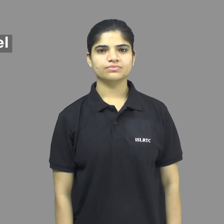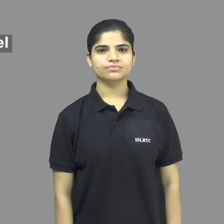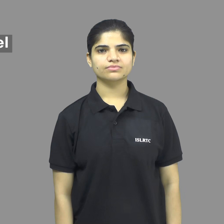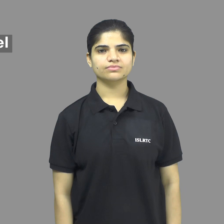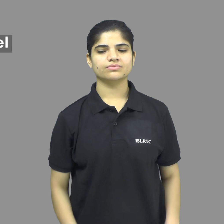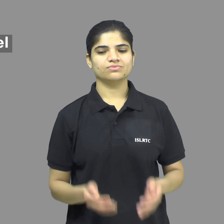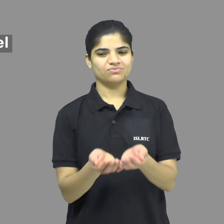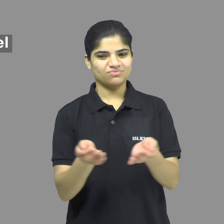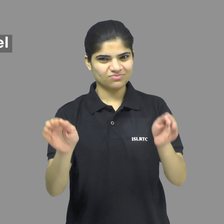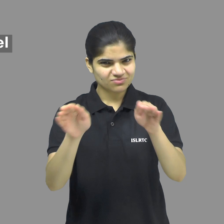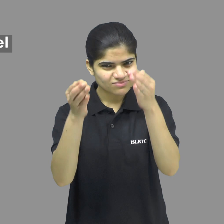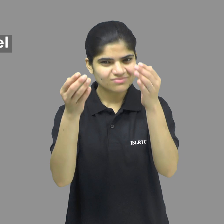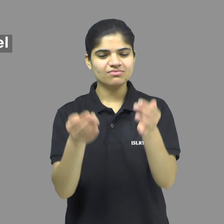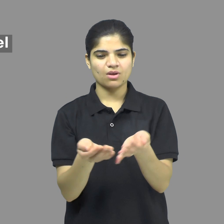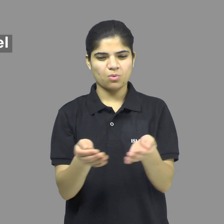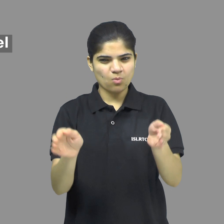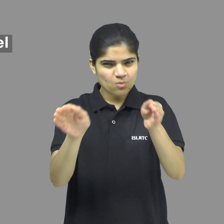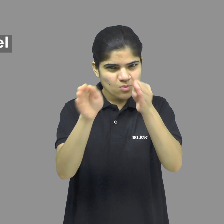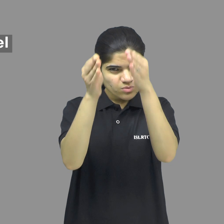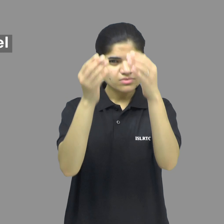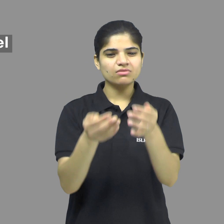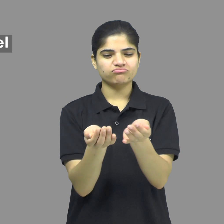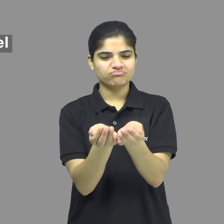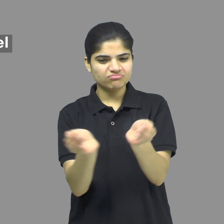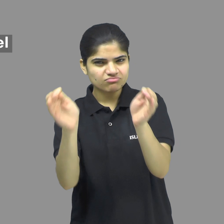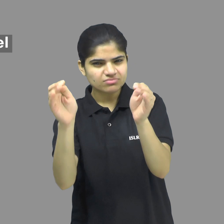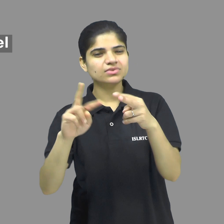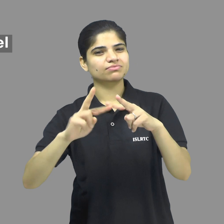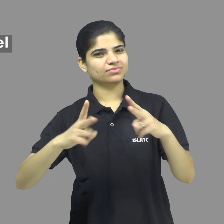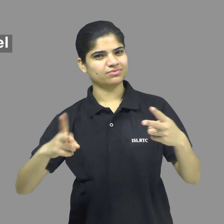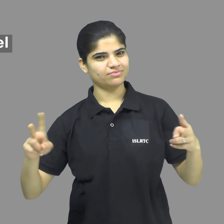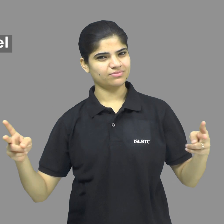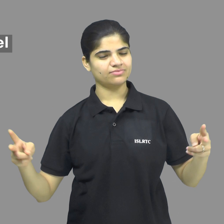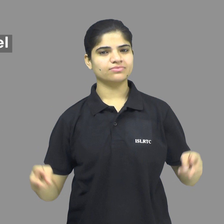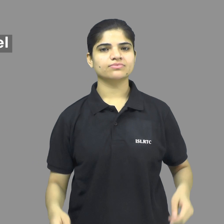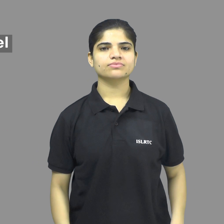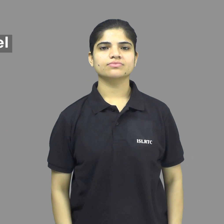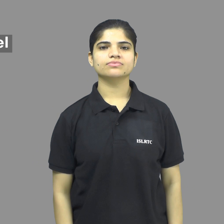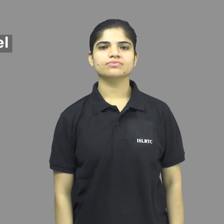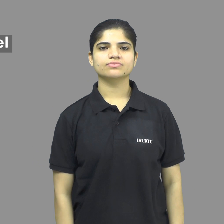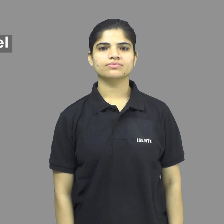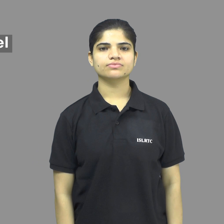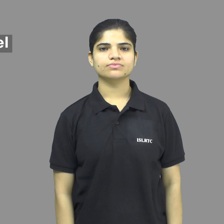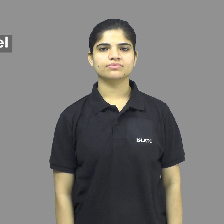Vessel